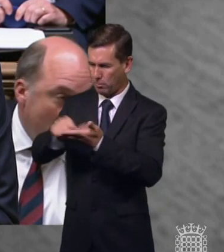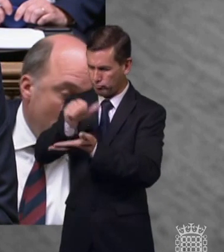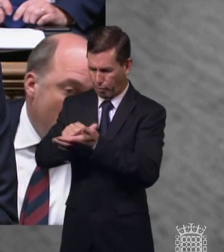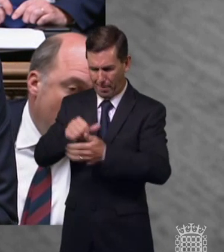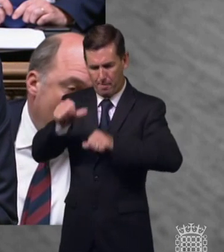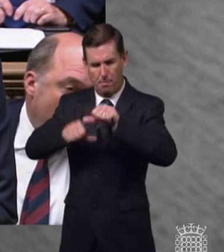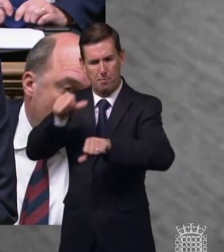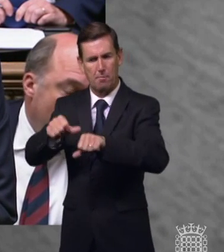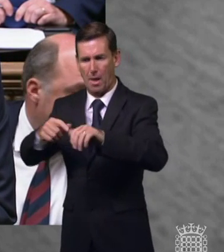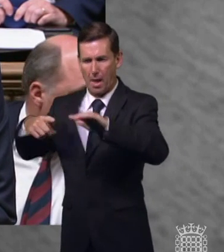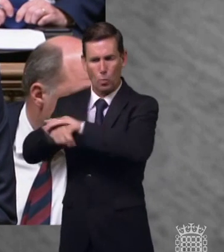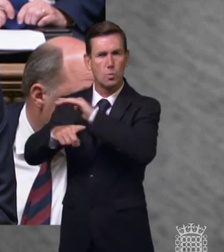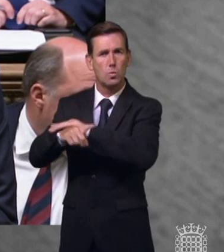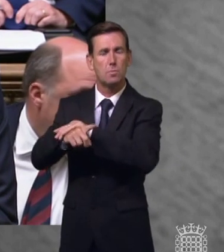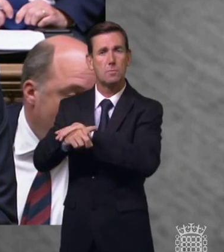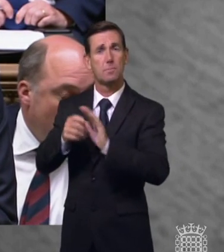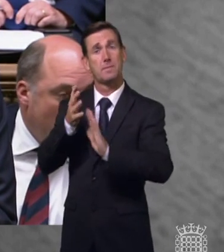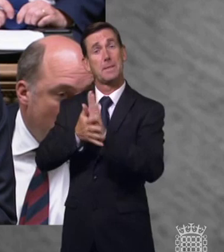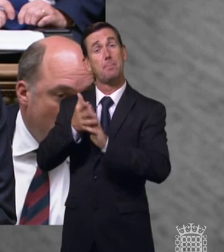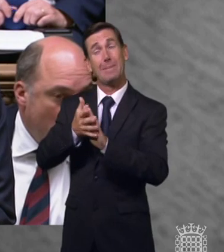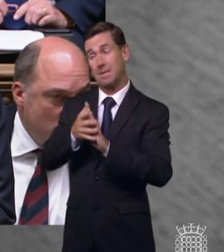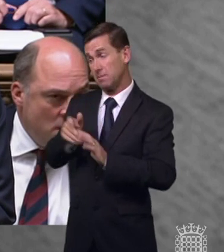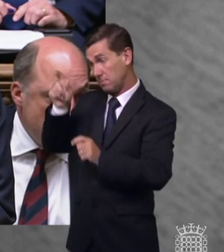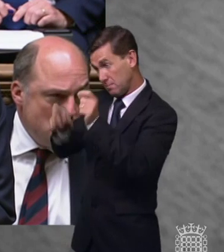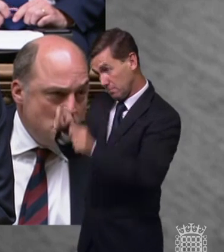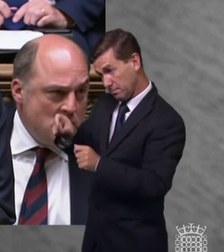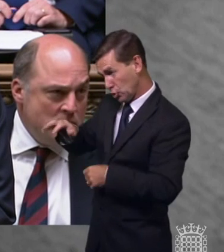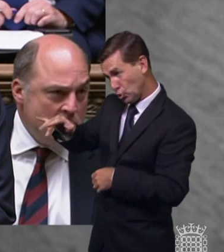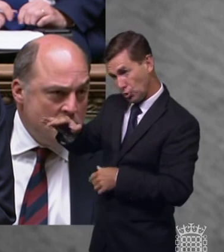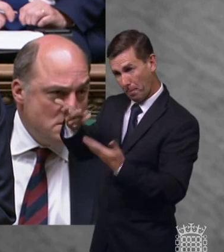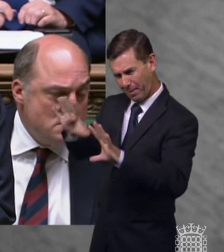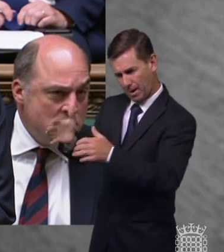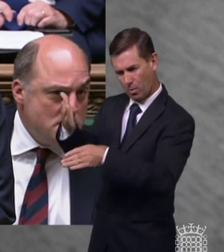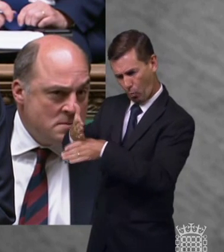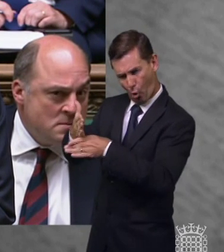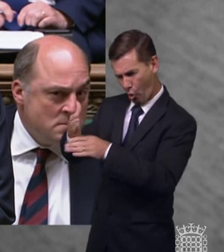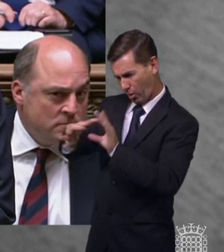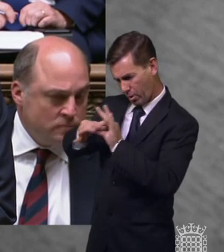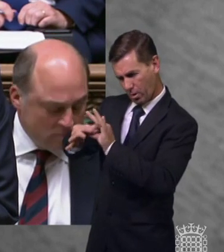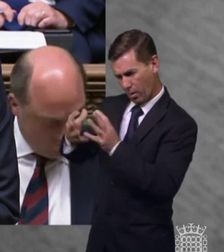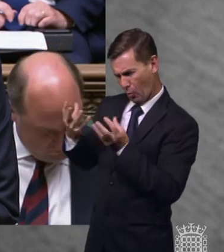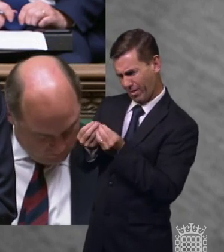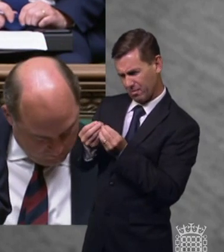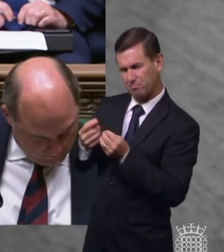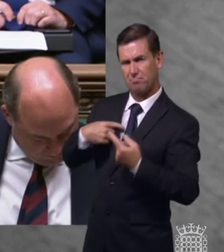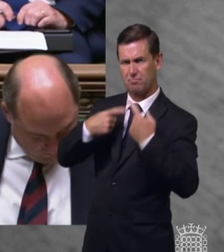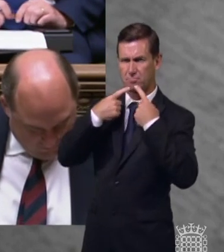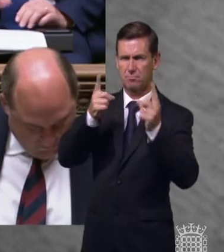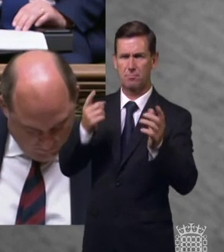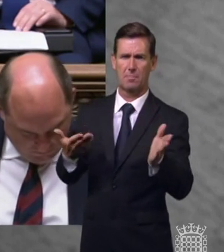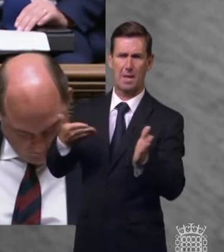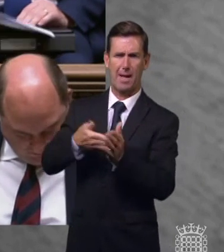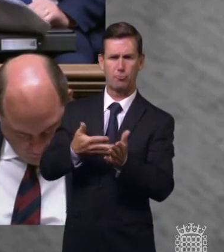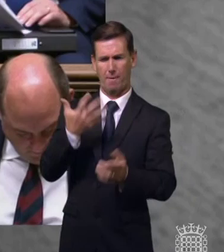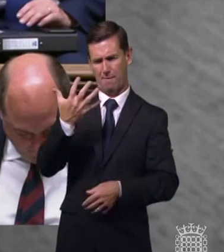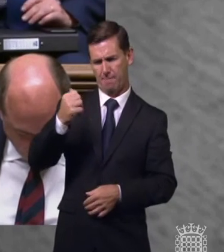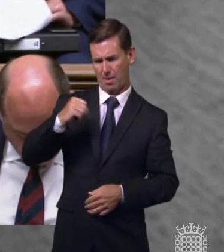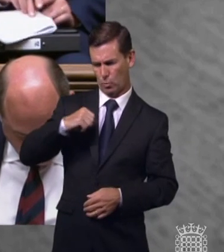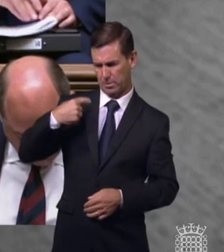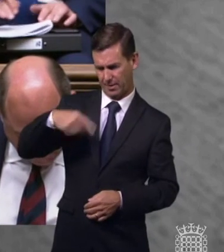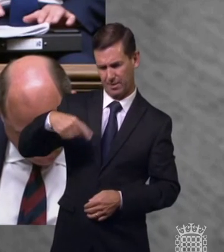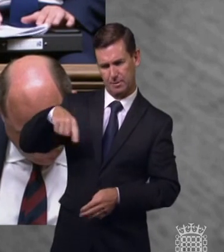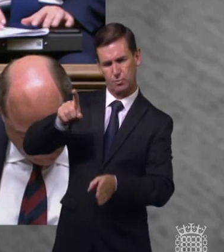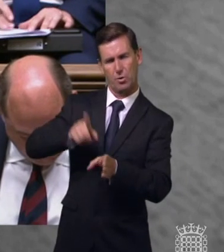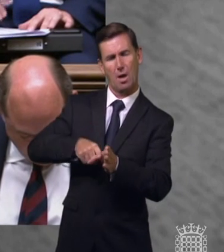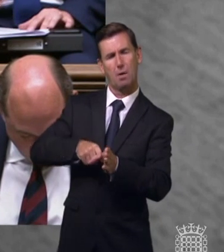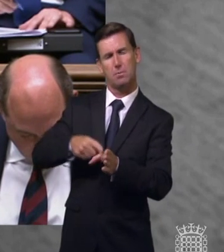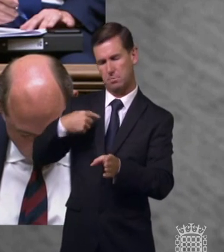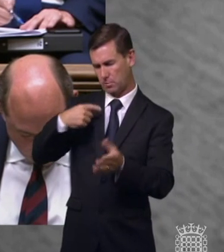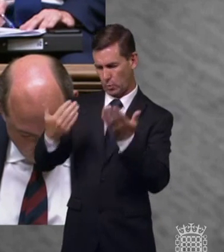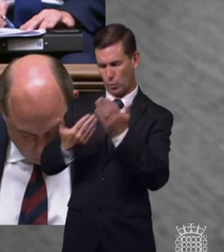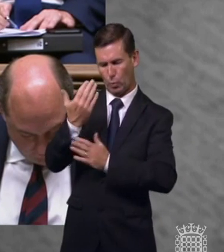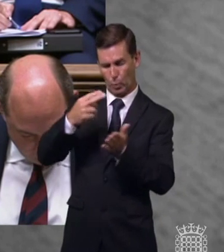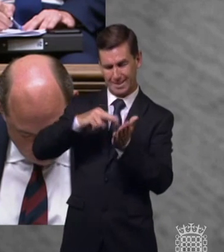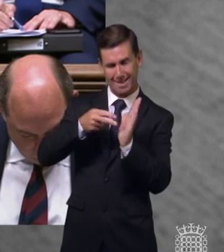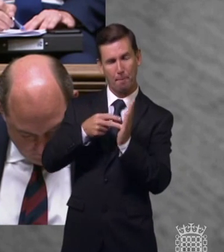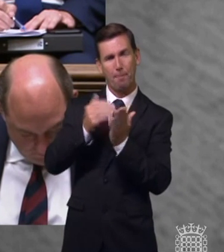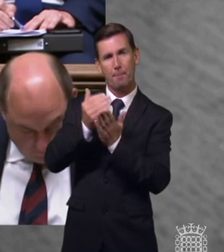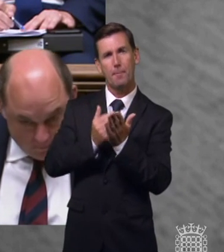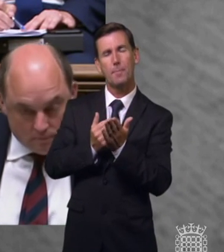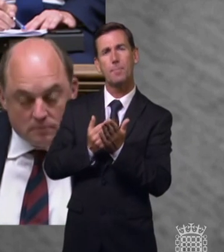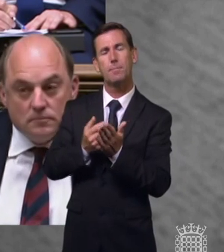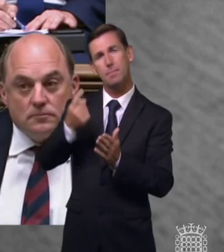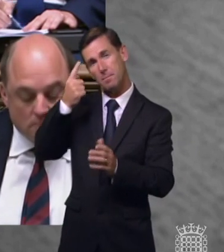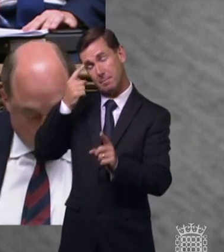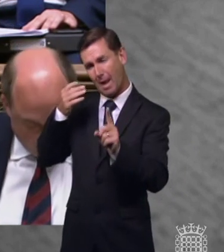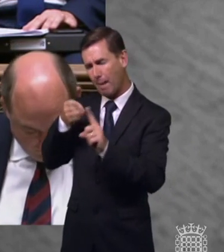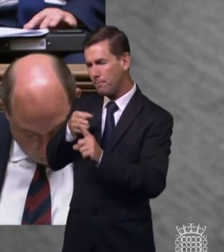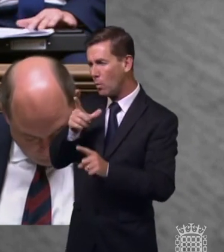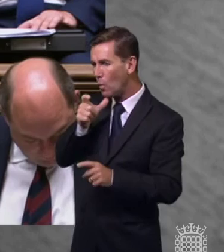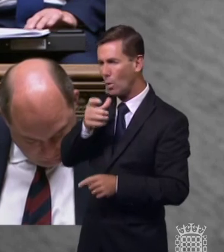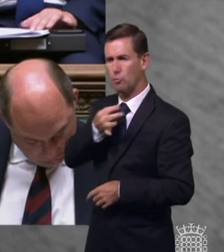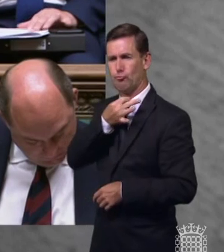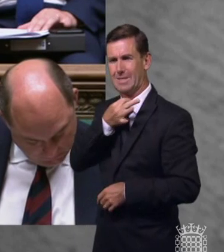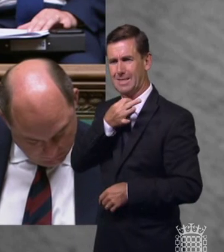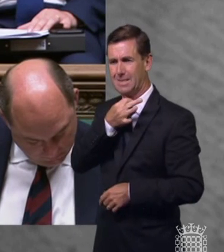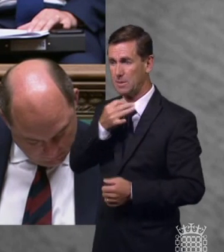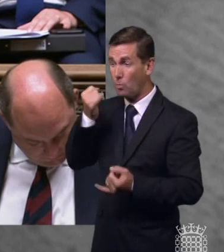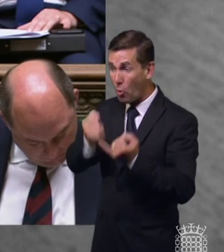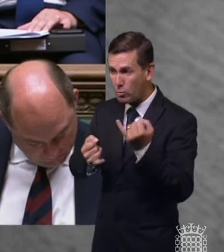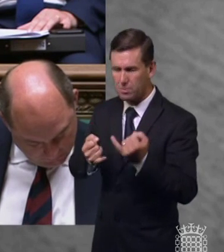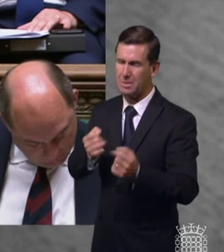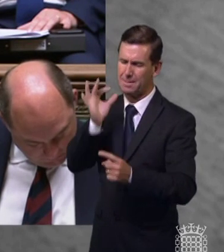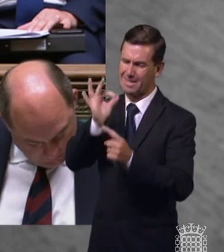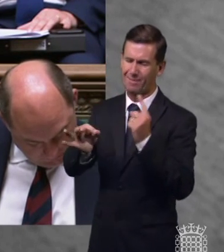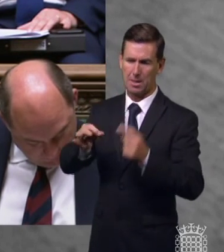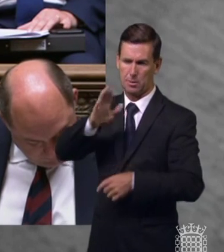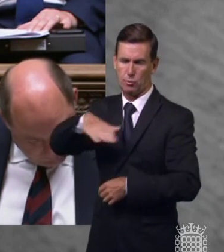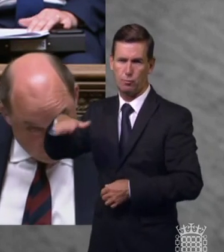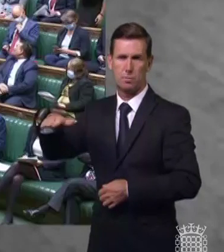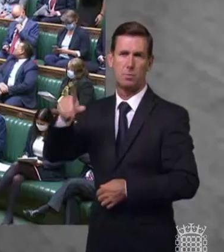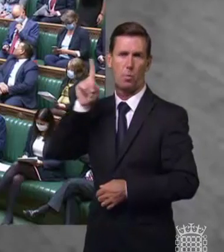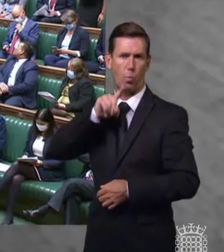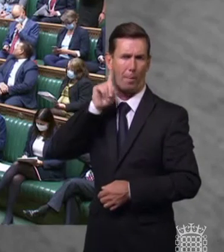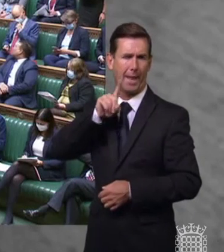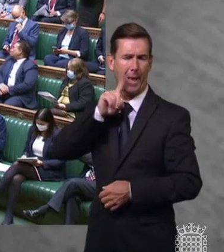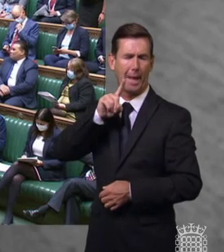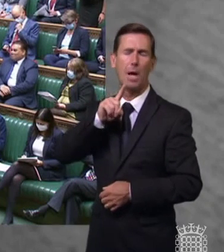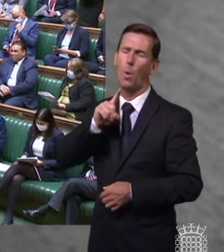In addition to those Afghans with whom we have worked directly, I can announce today that we are committing to relocating another 5,000 Afghans this year, with a new and bespoke resettlement scheme focusing on the most vulnerable, particularly women and children.